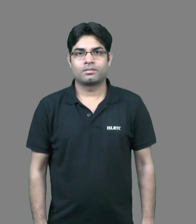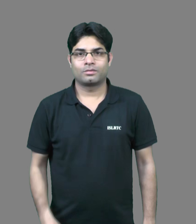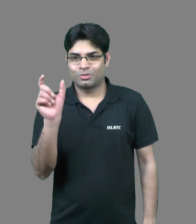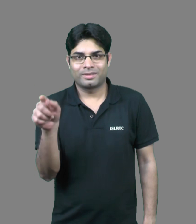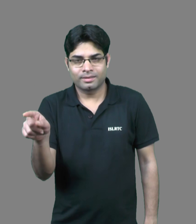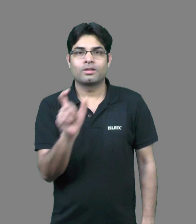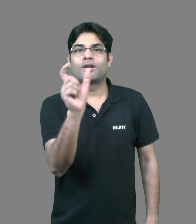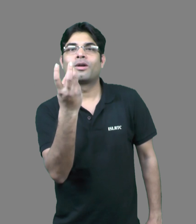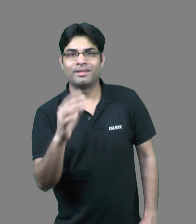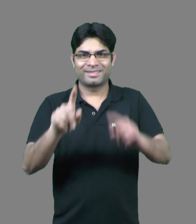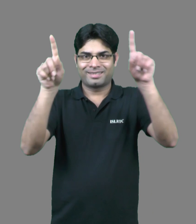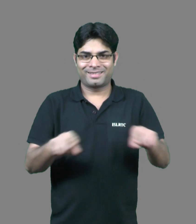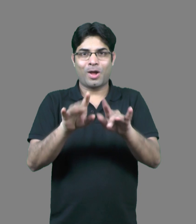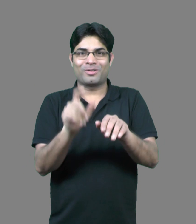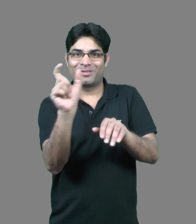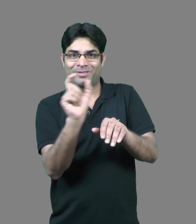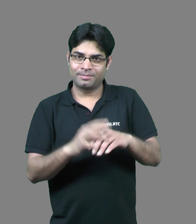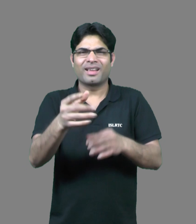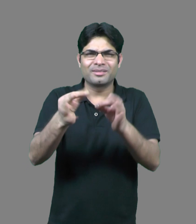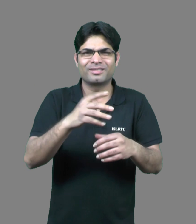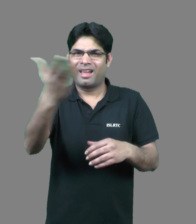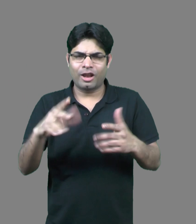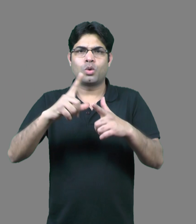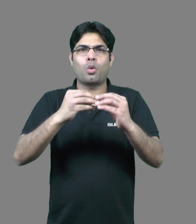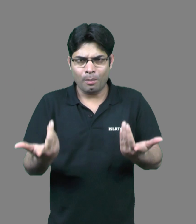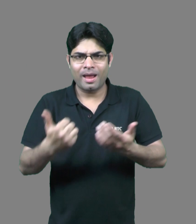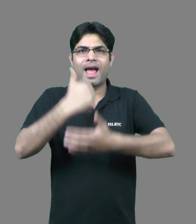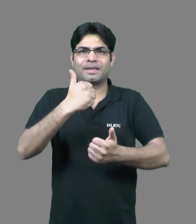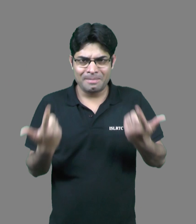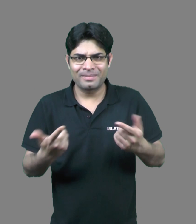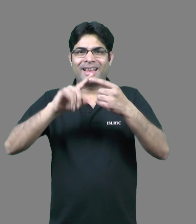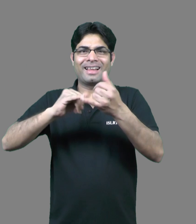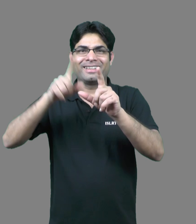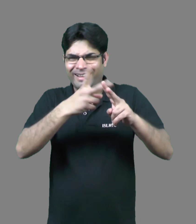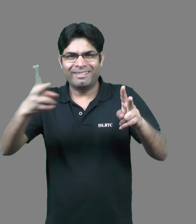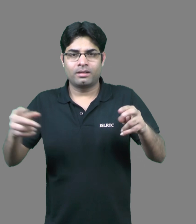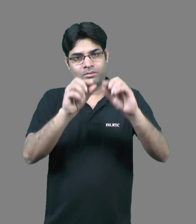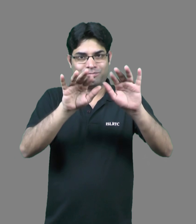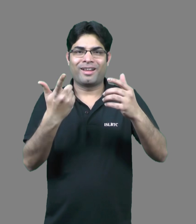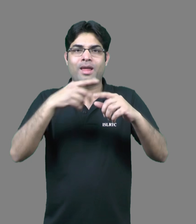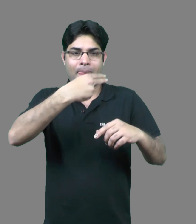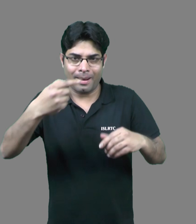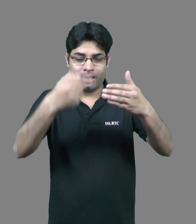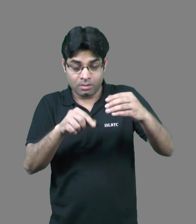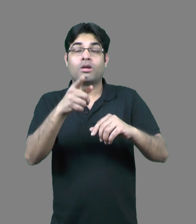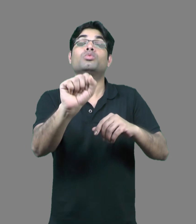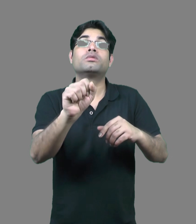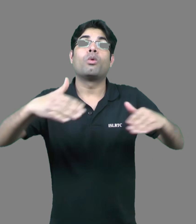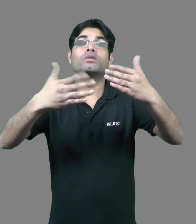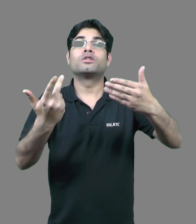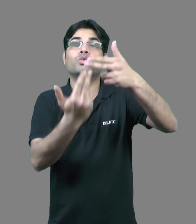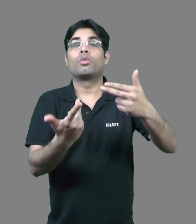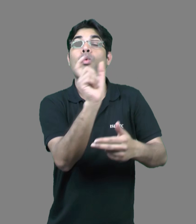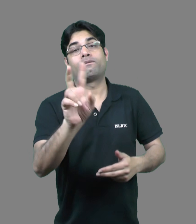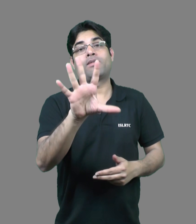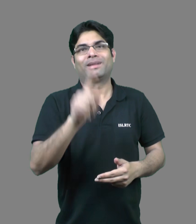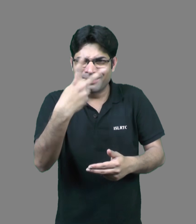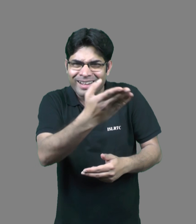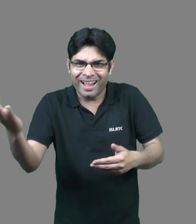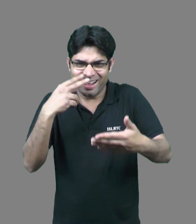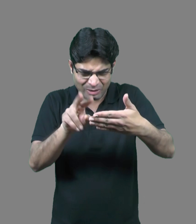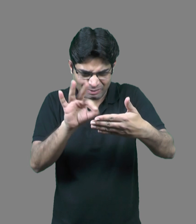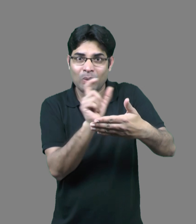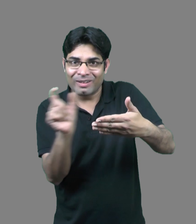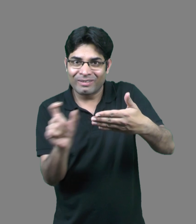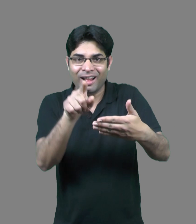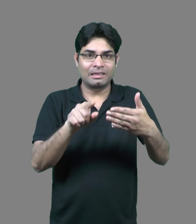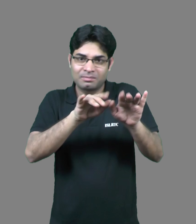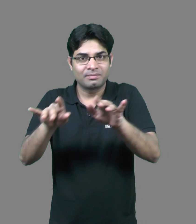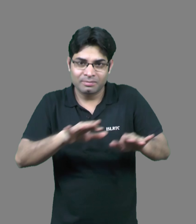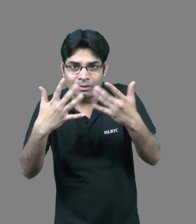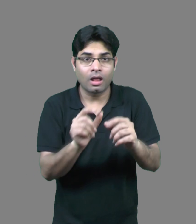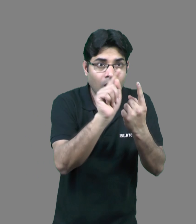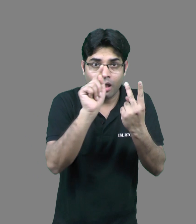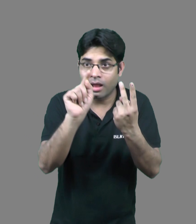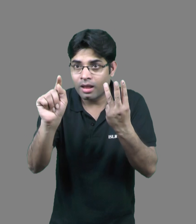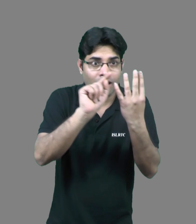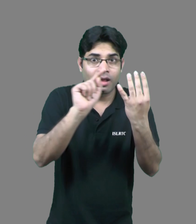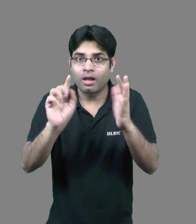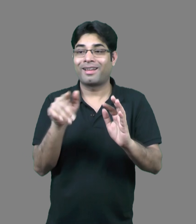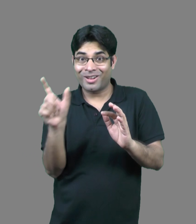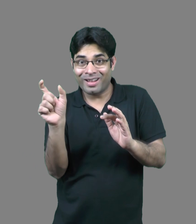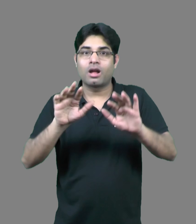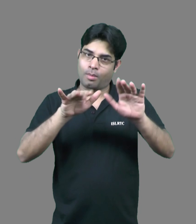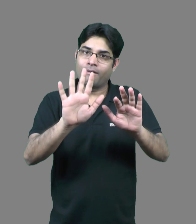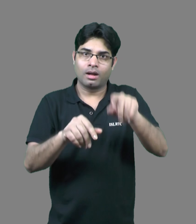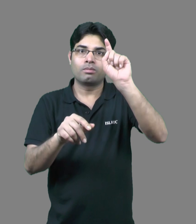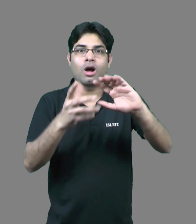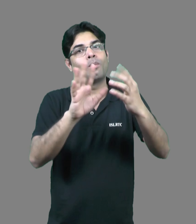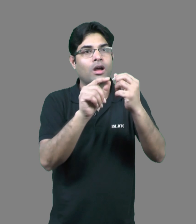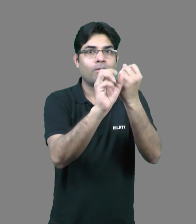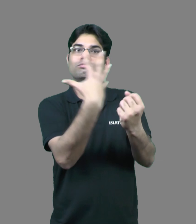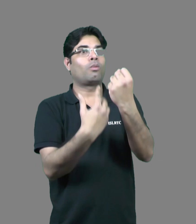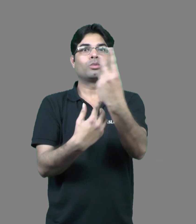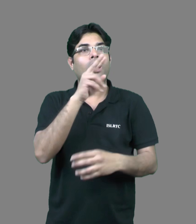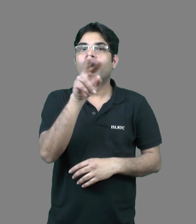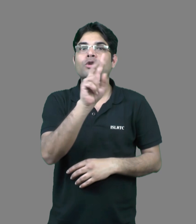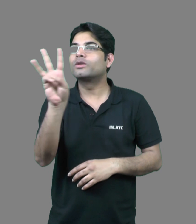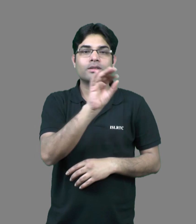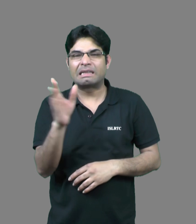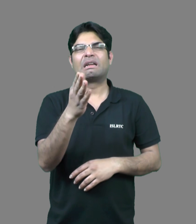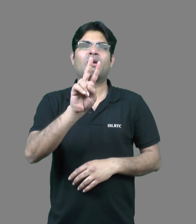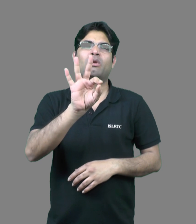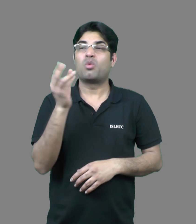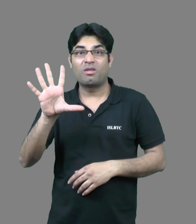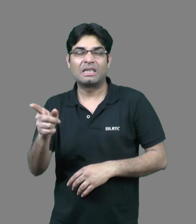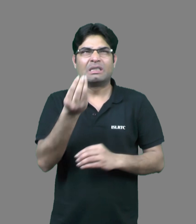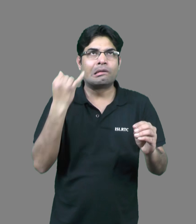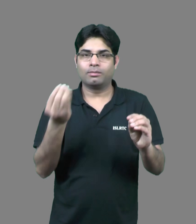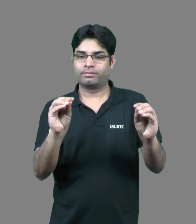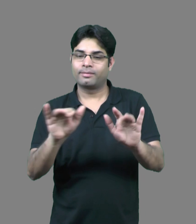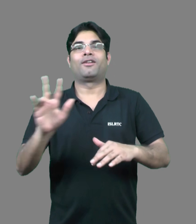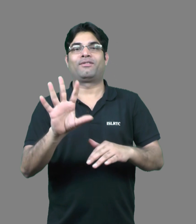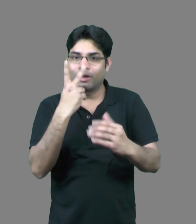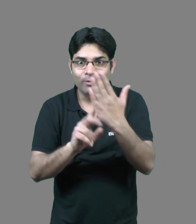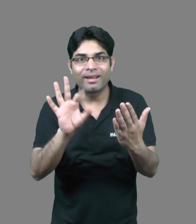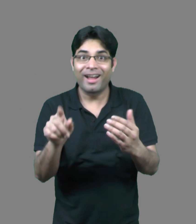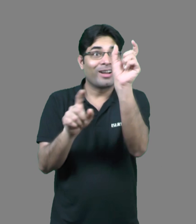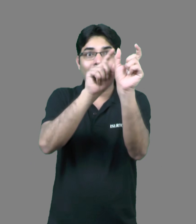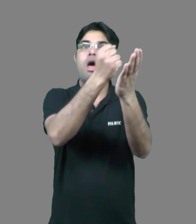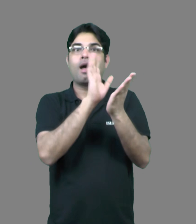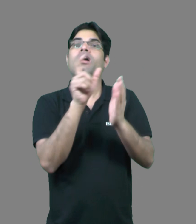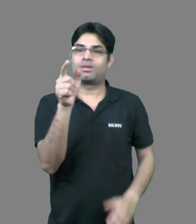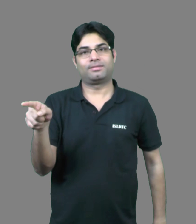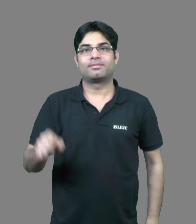Word Count